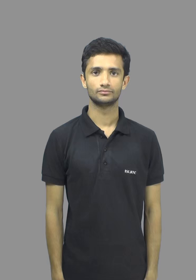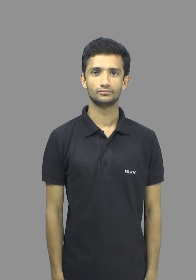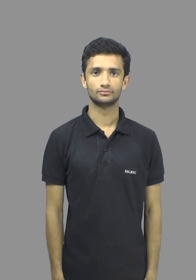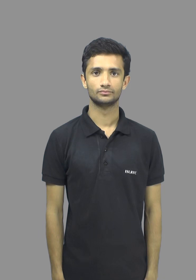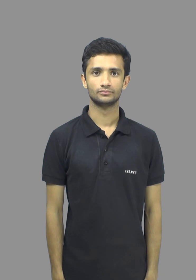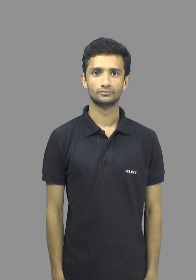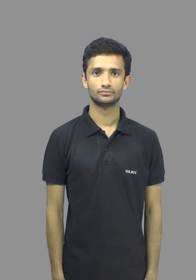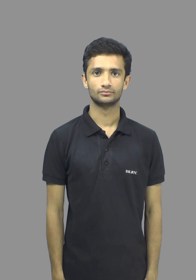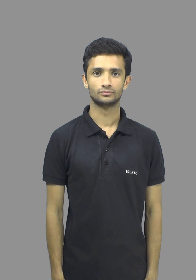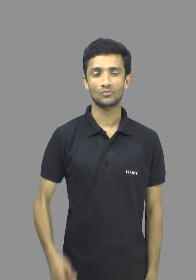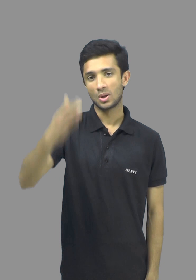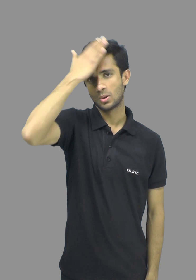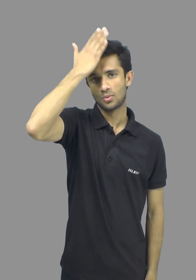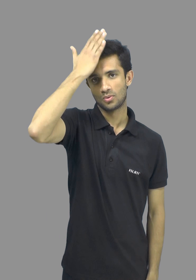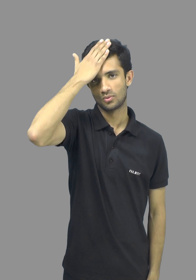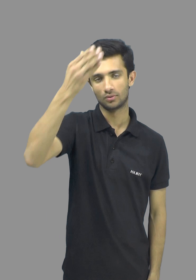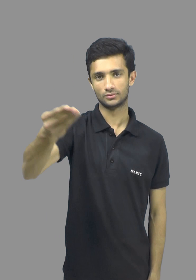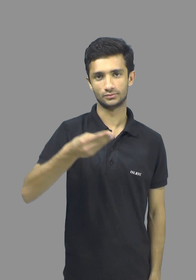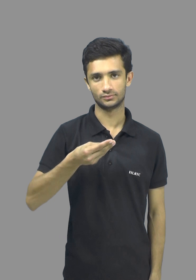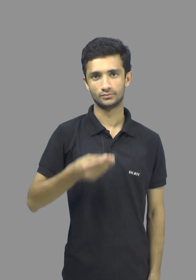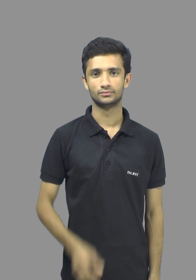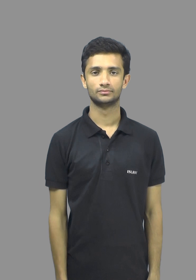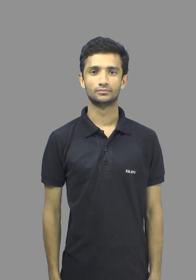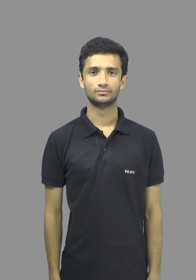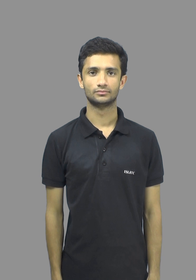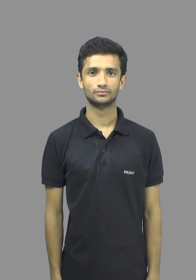Borrow